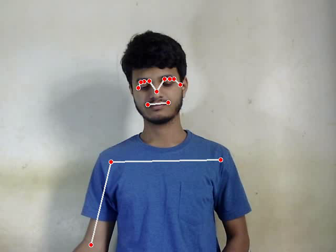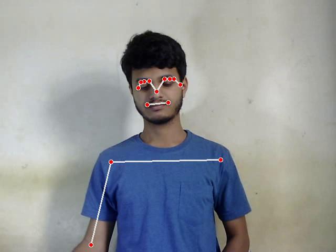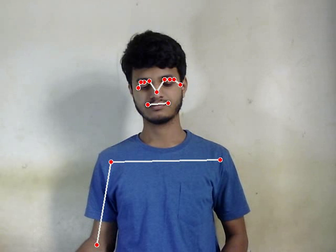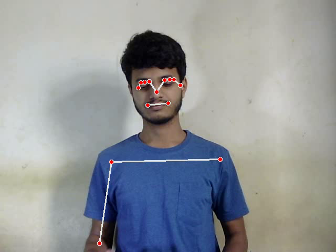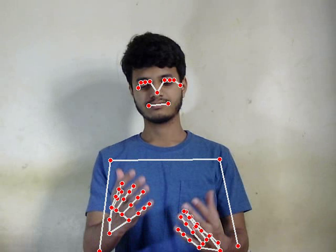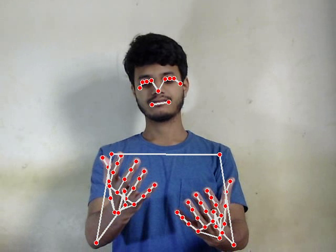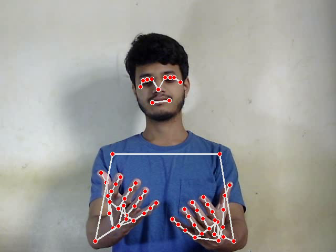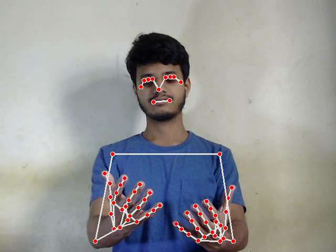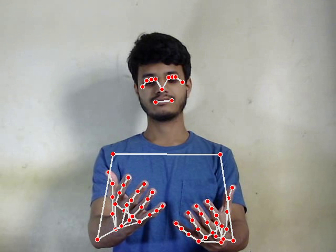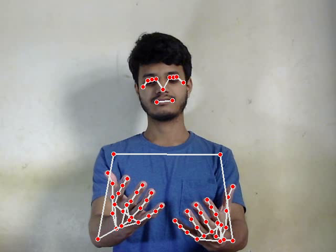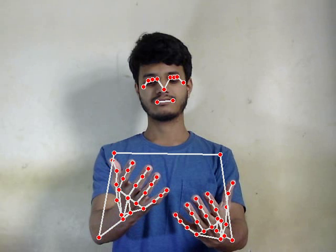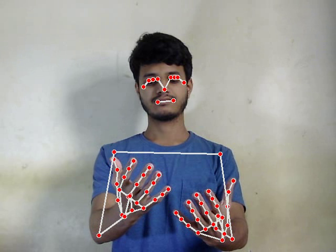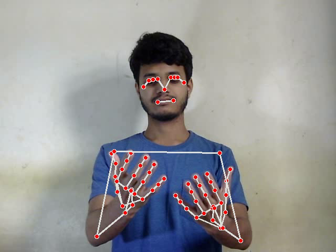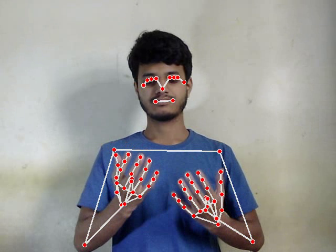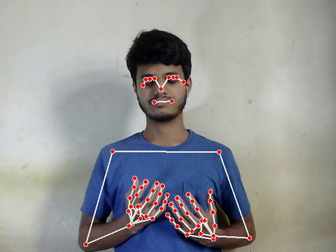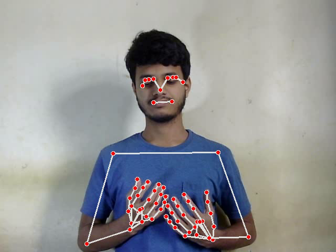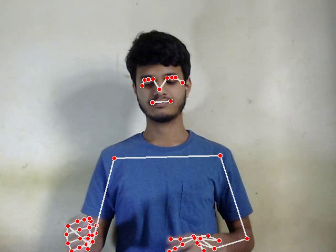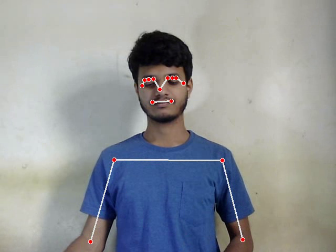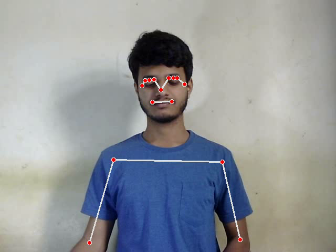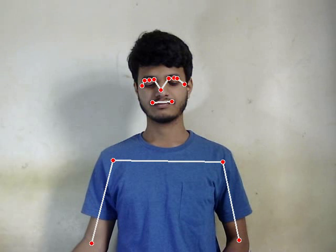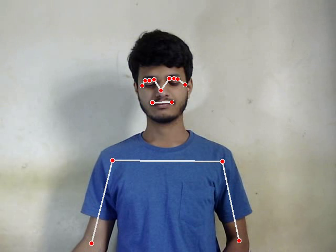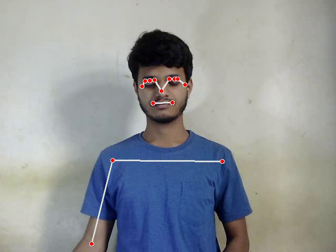want